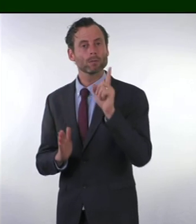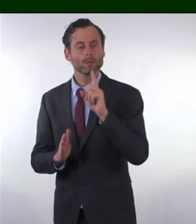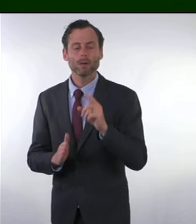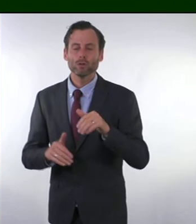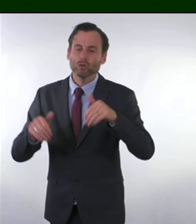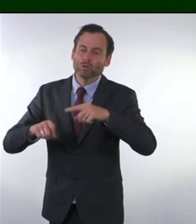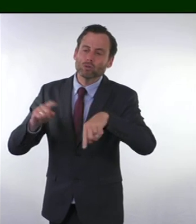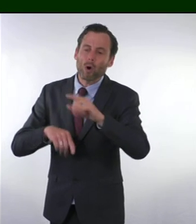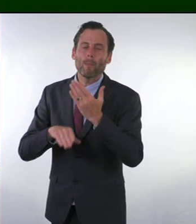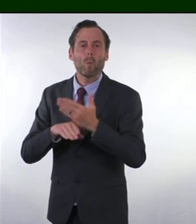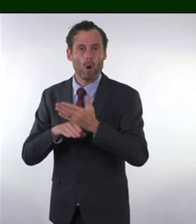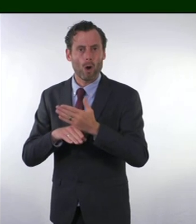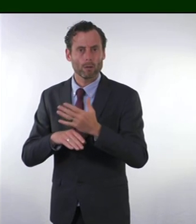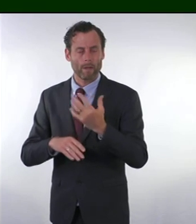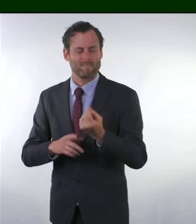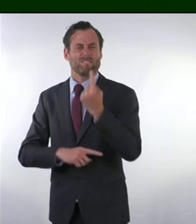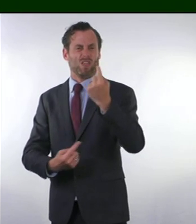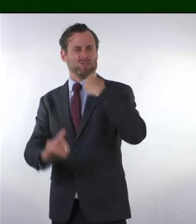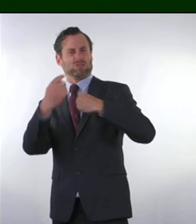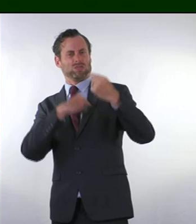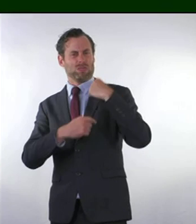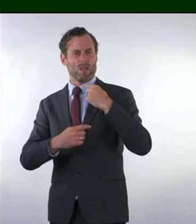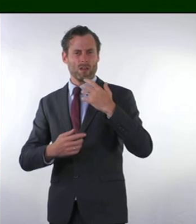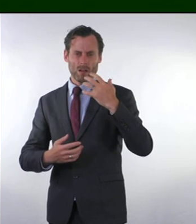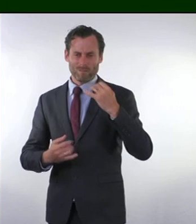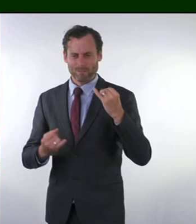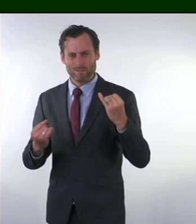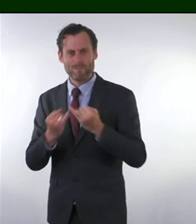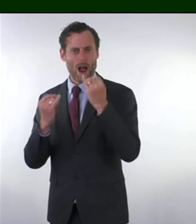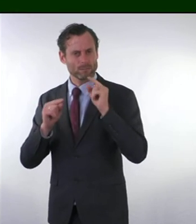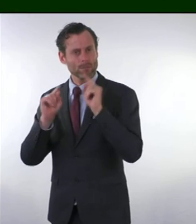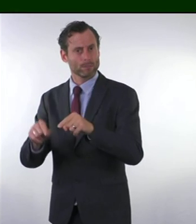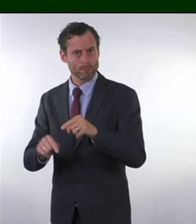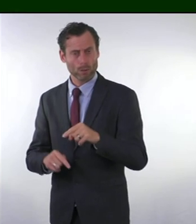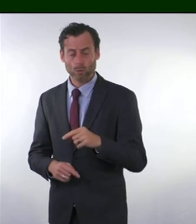In that period, there have been 150,000 such incidents, which are completely unacceptable.